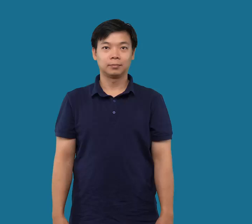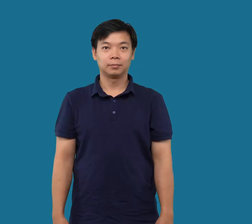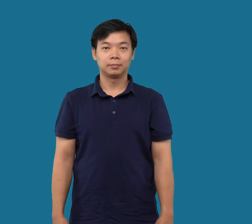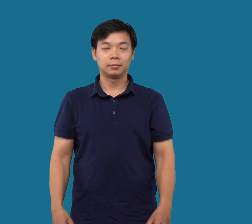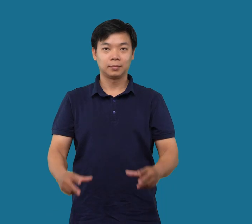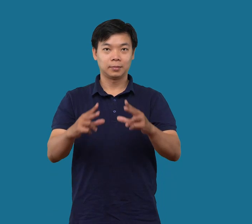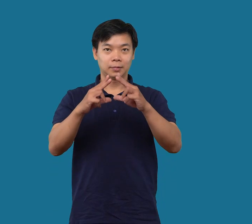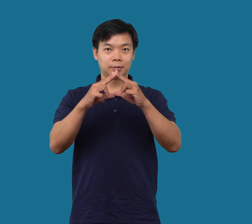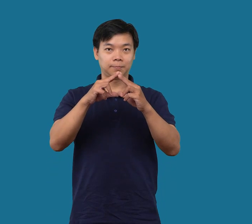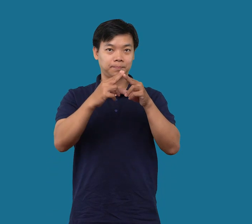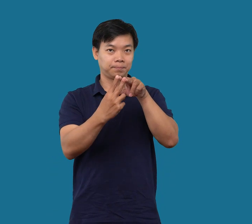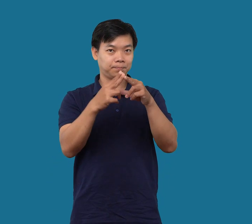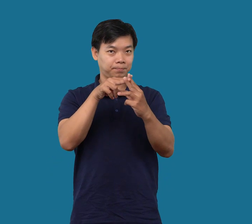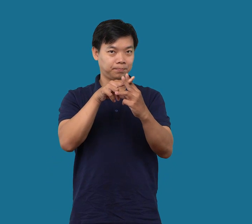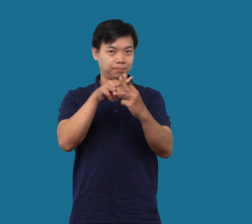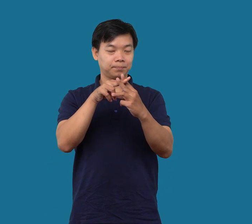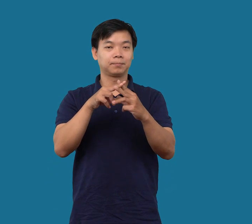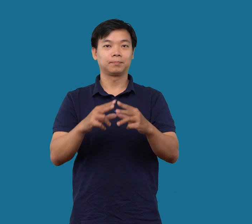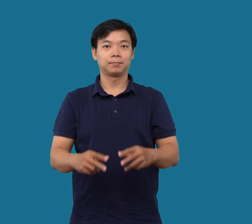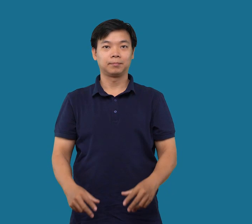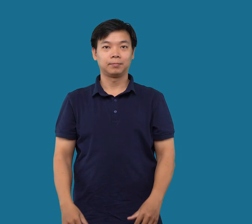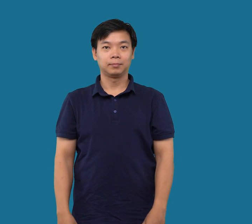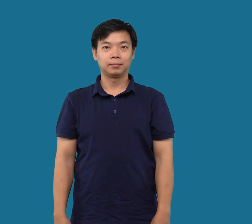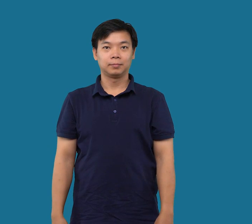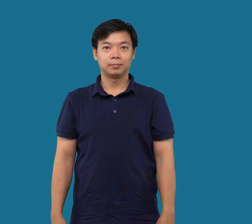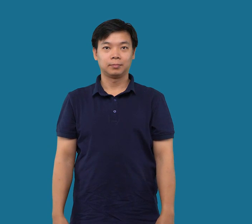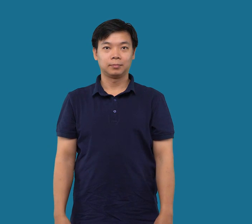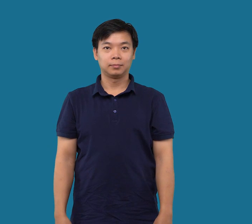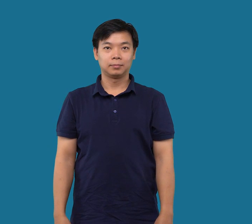hình học